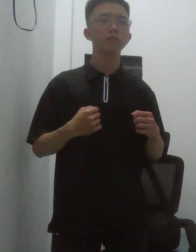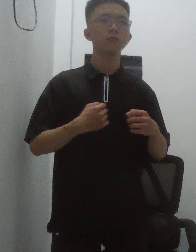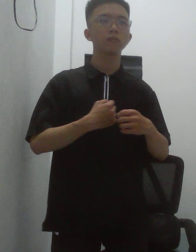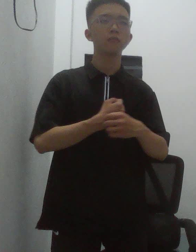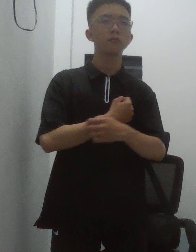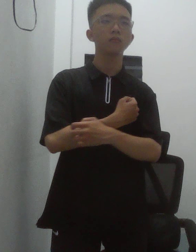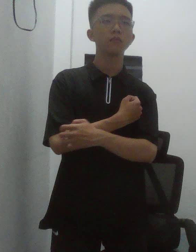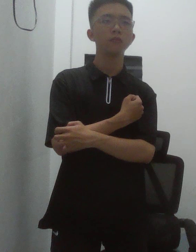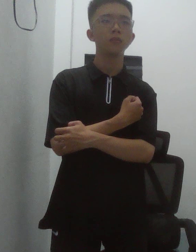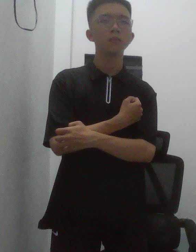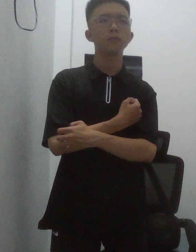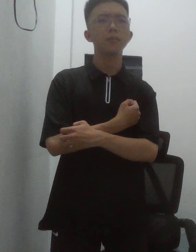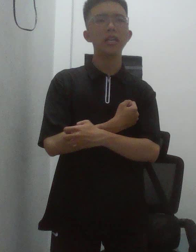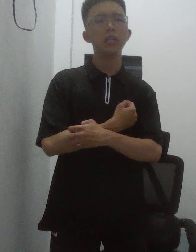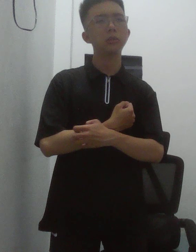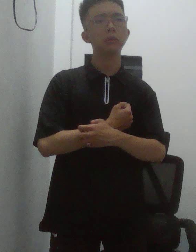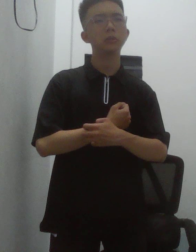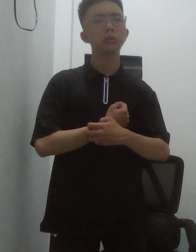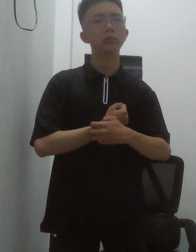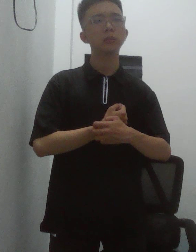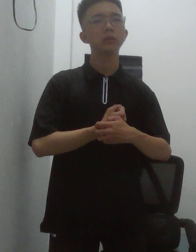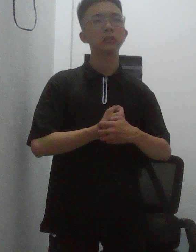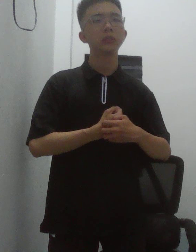ngheo